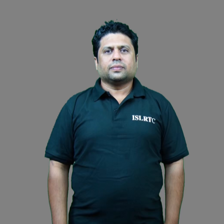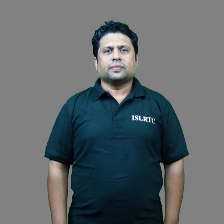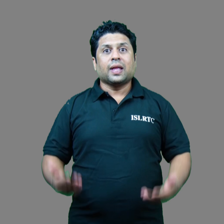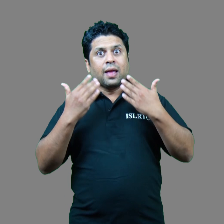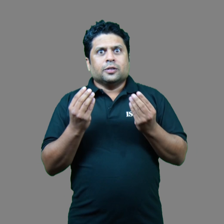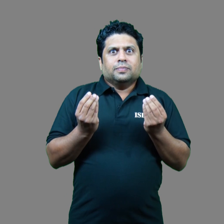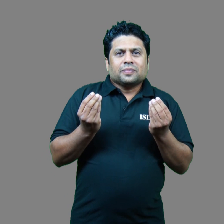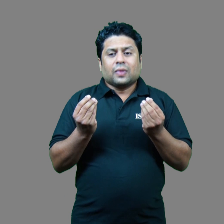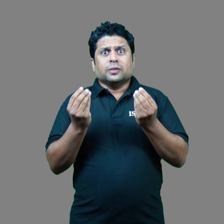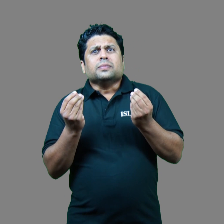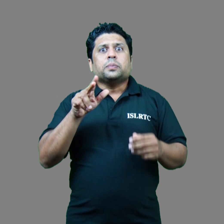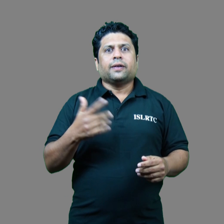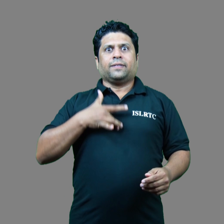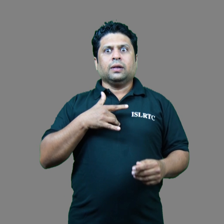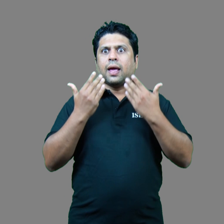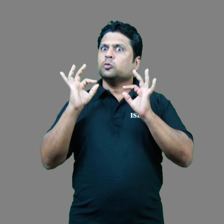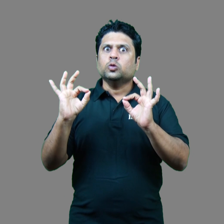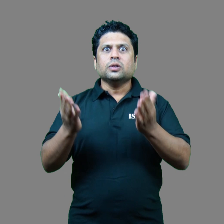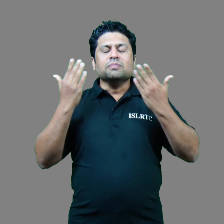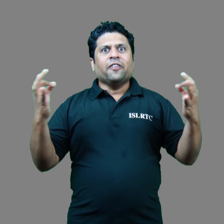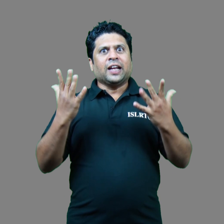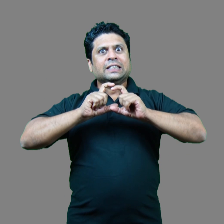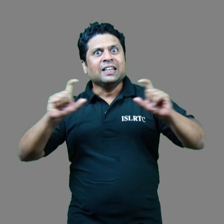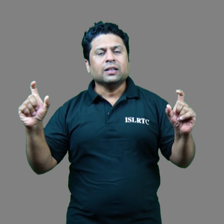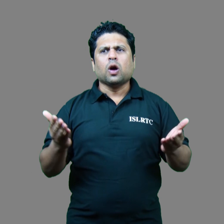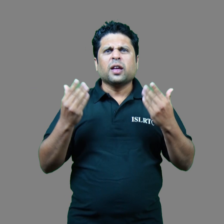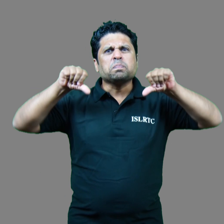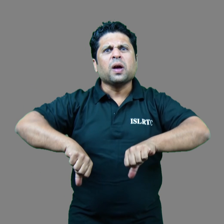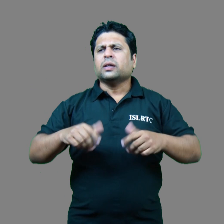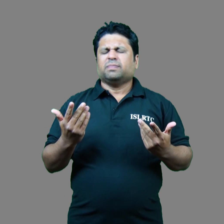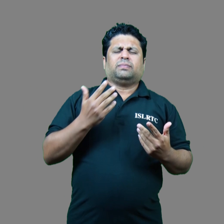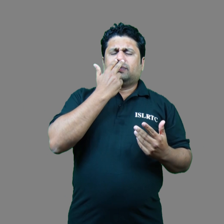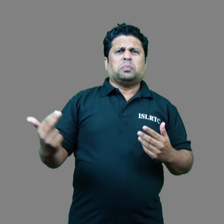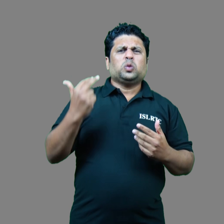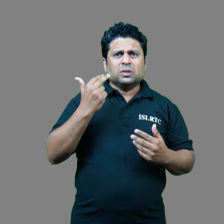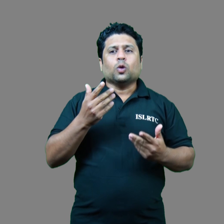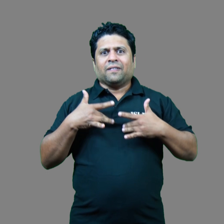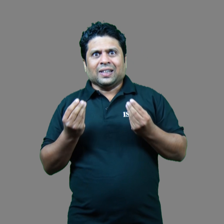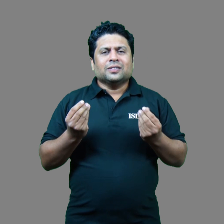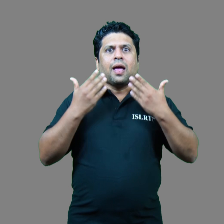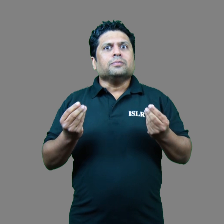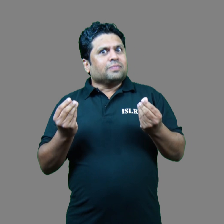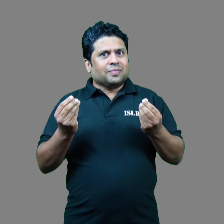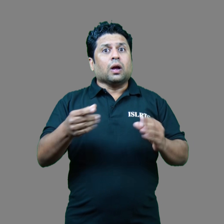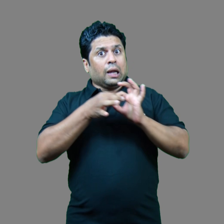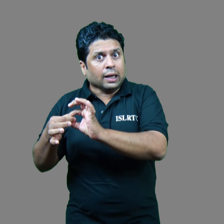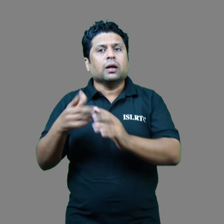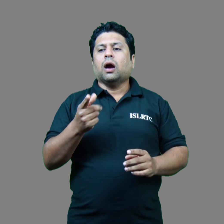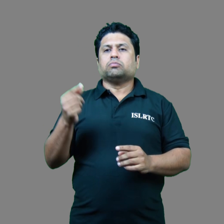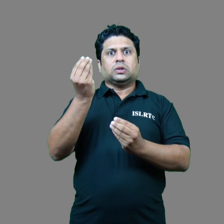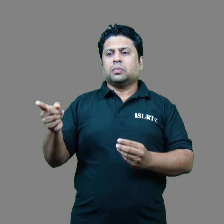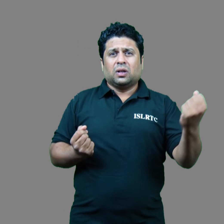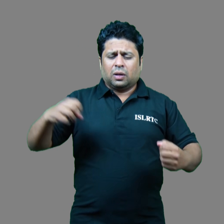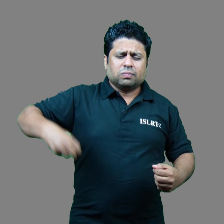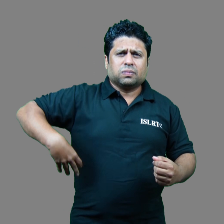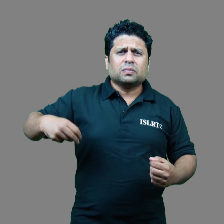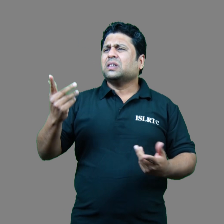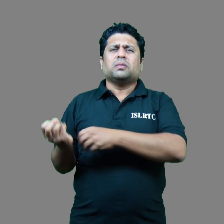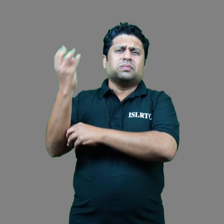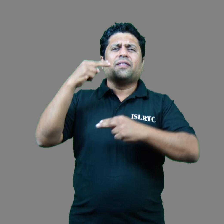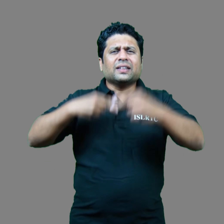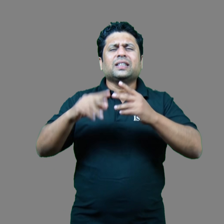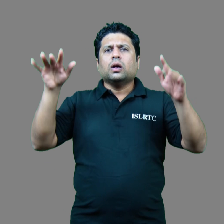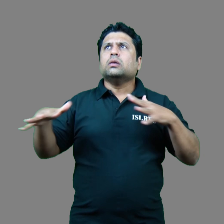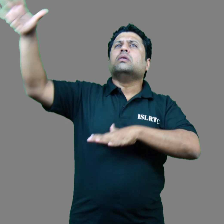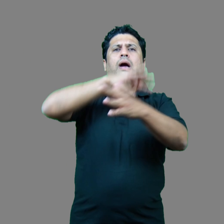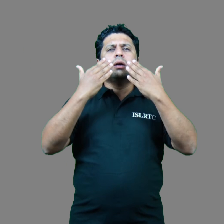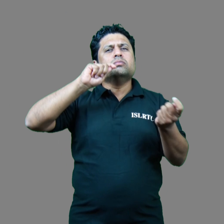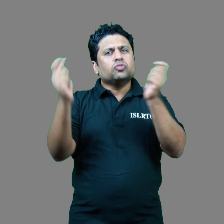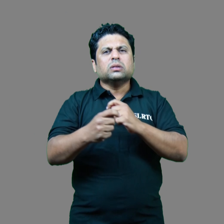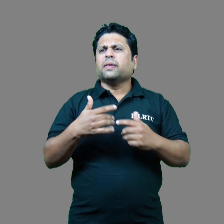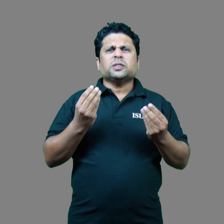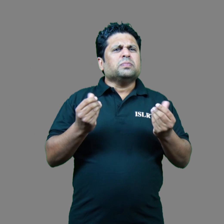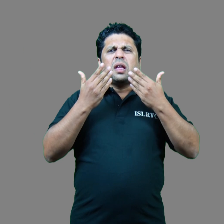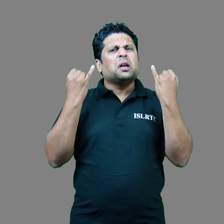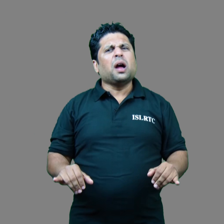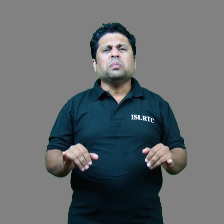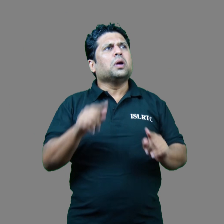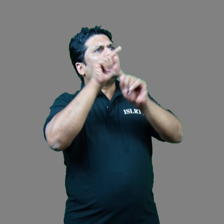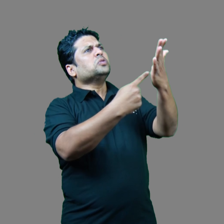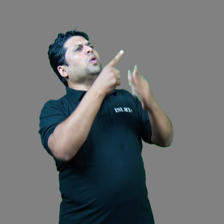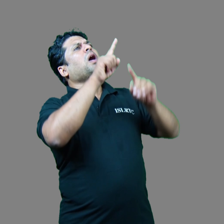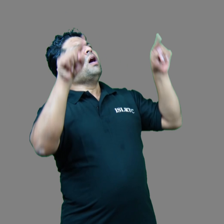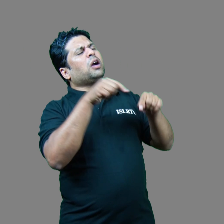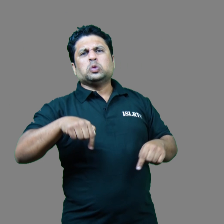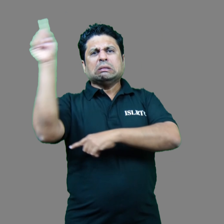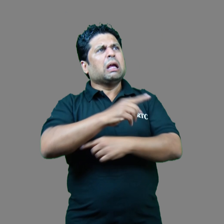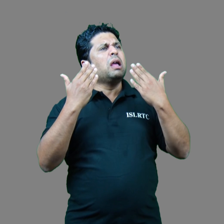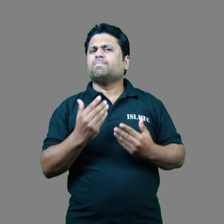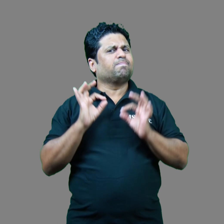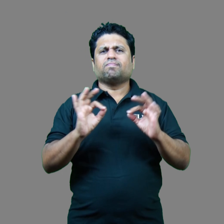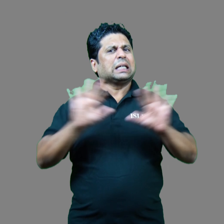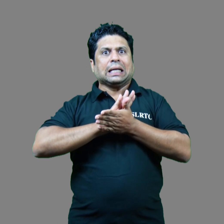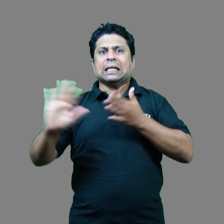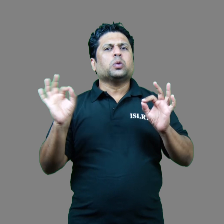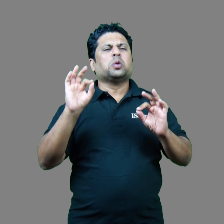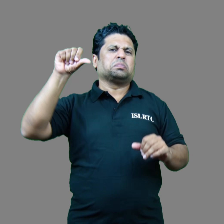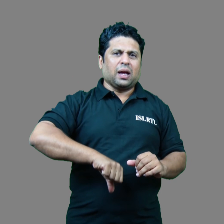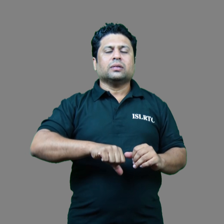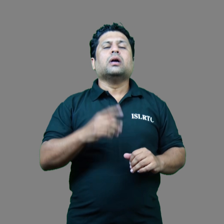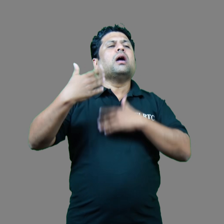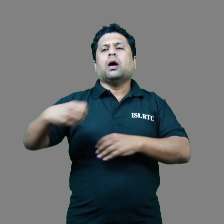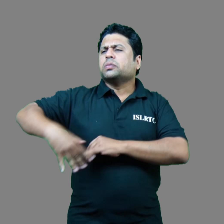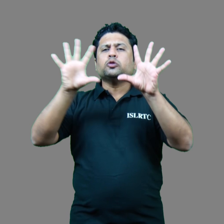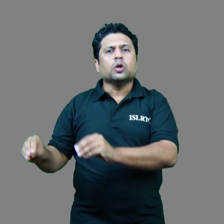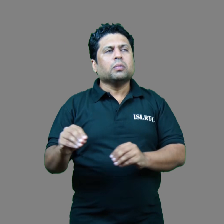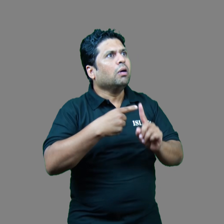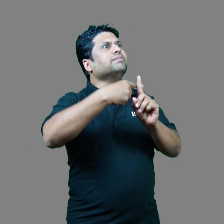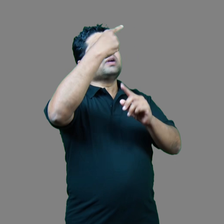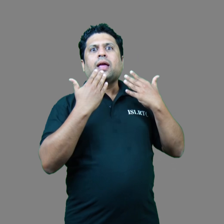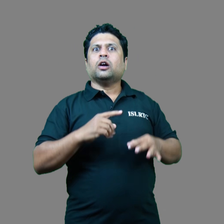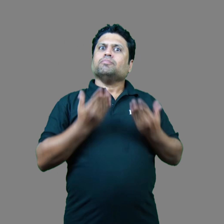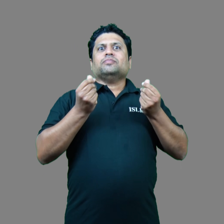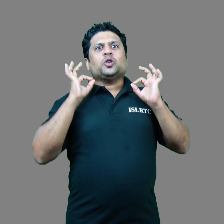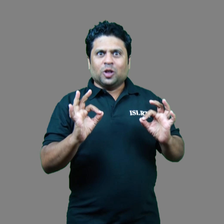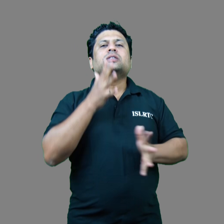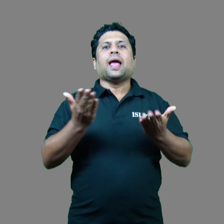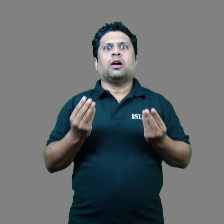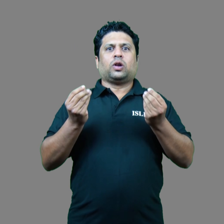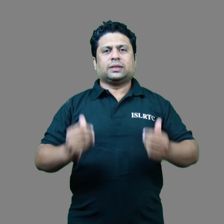Air Quality